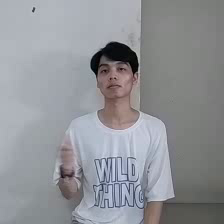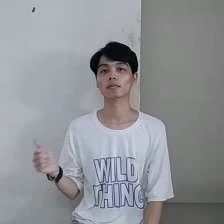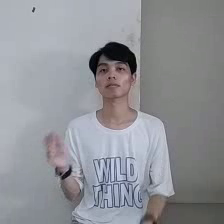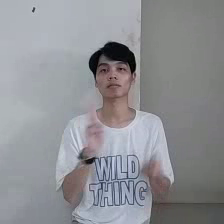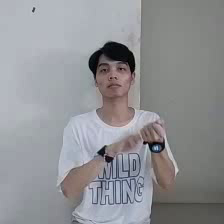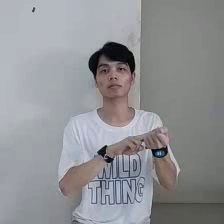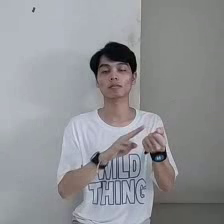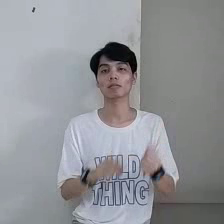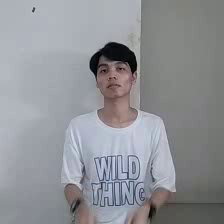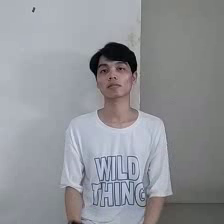Bệnh nhân